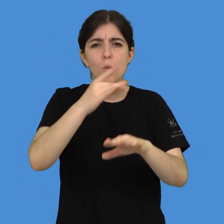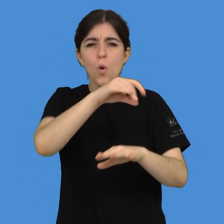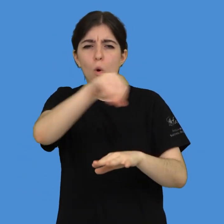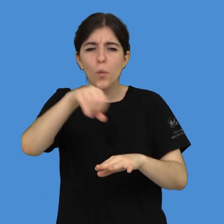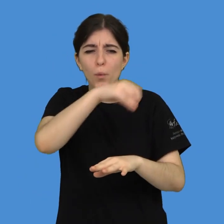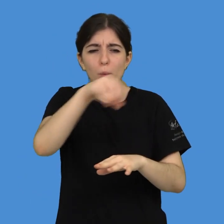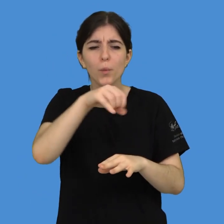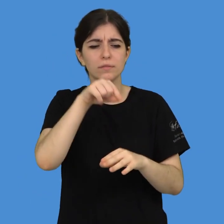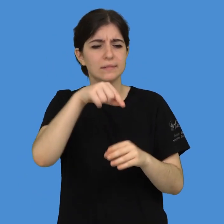azúcar